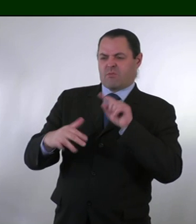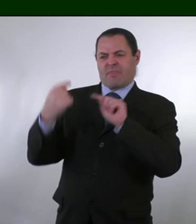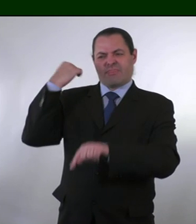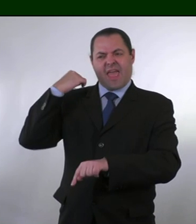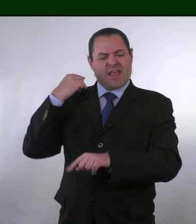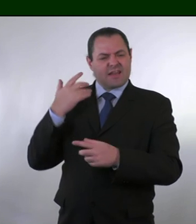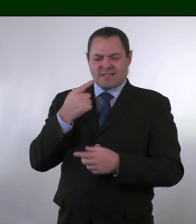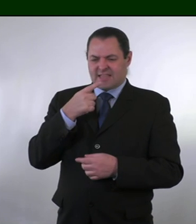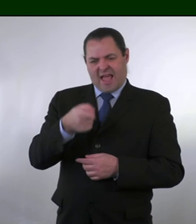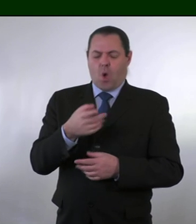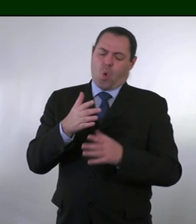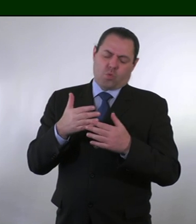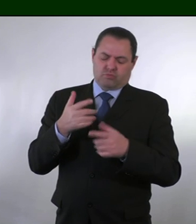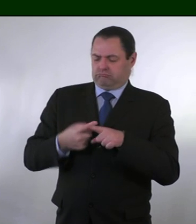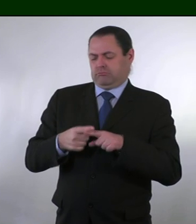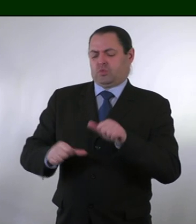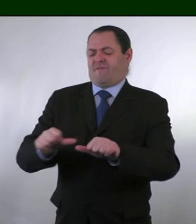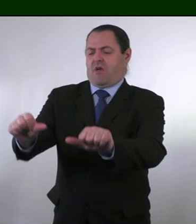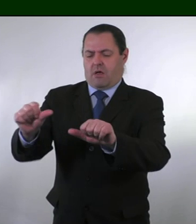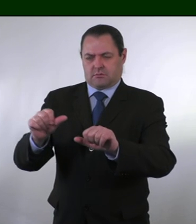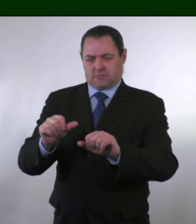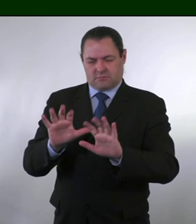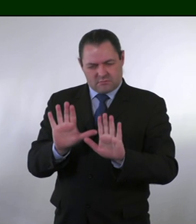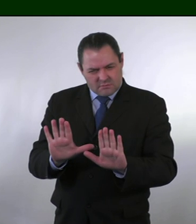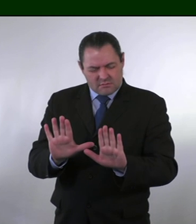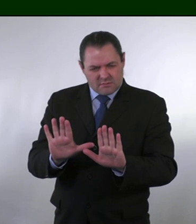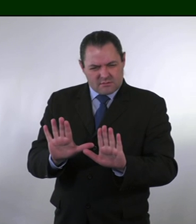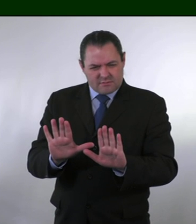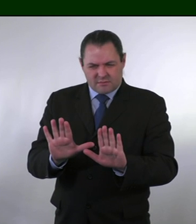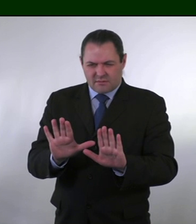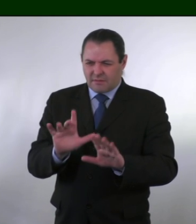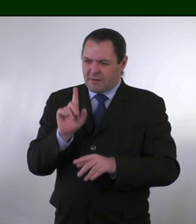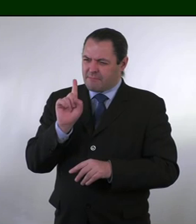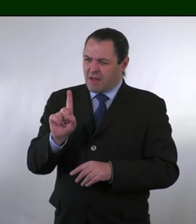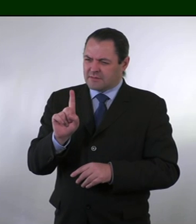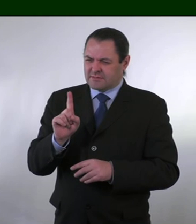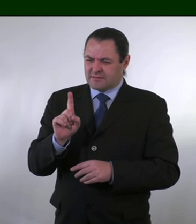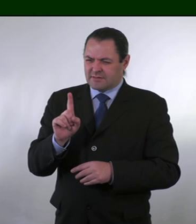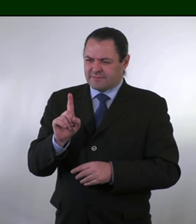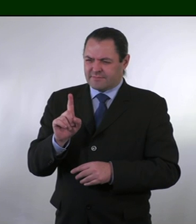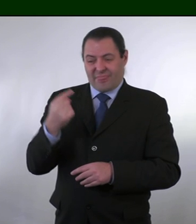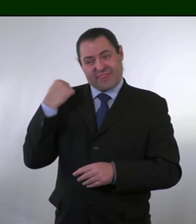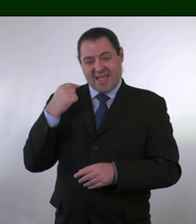He said then that we were not going fast enough but now says we went too fast.